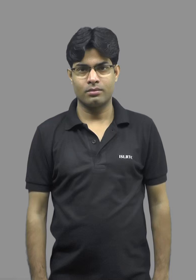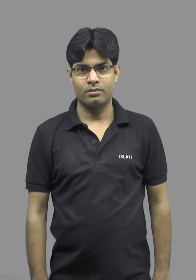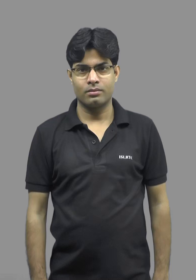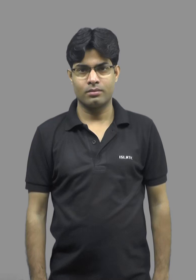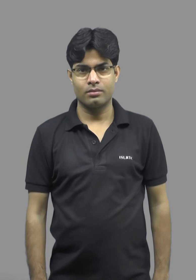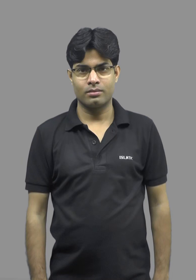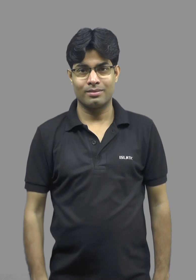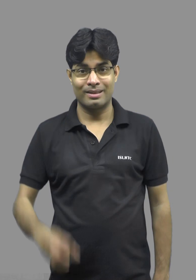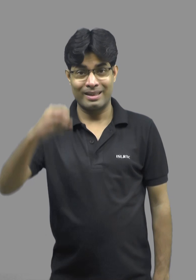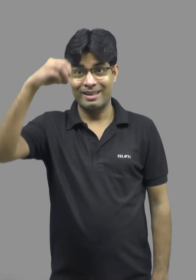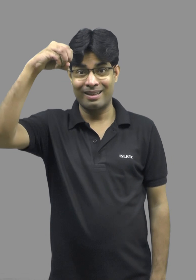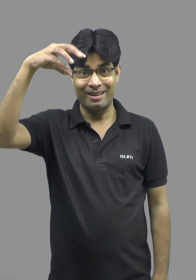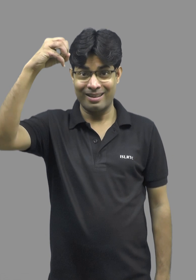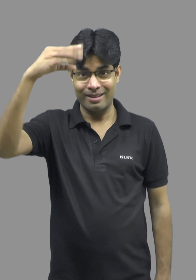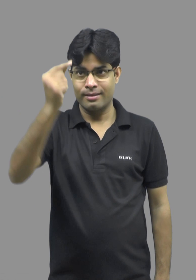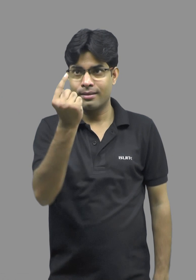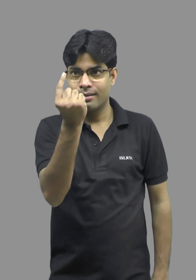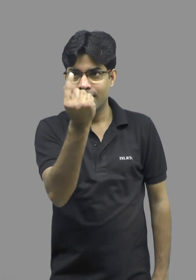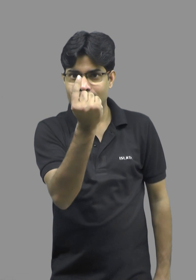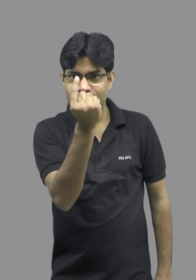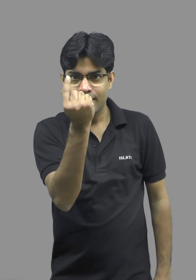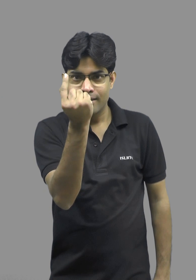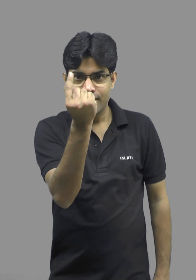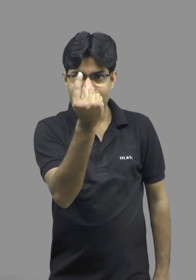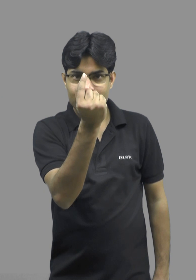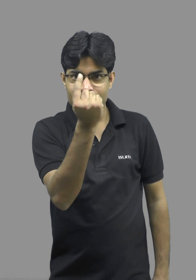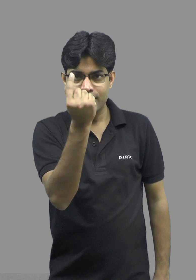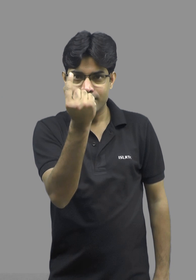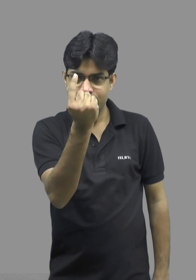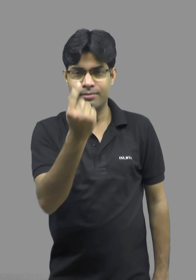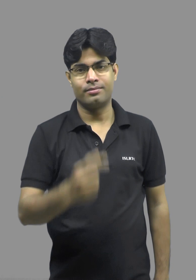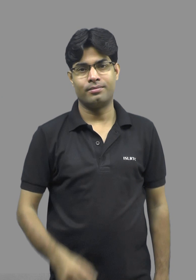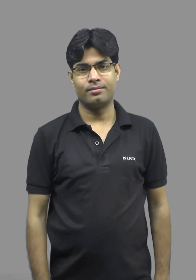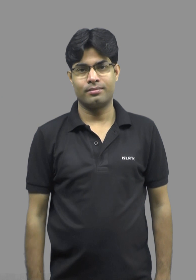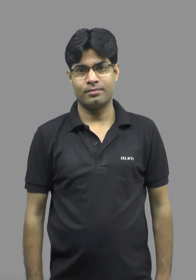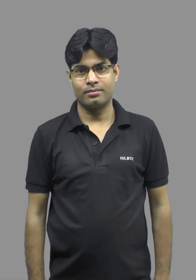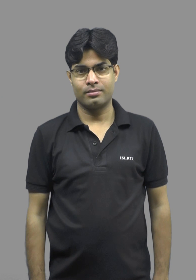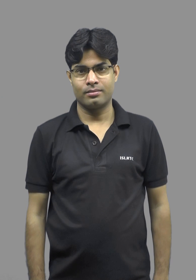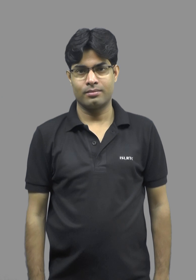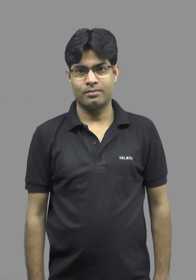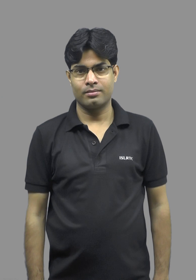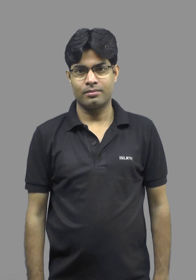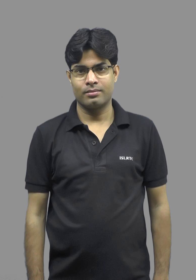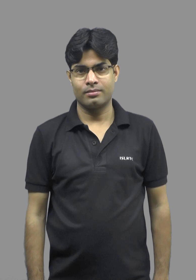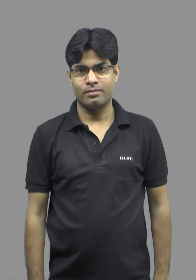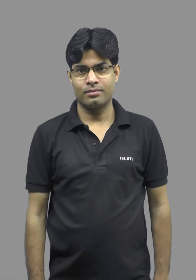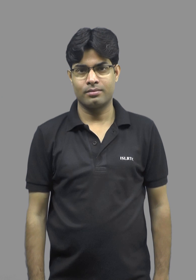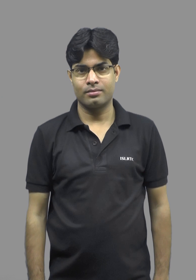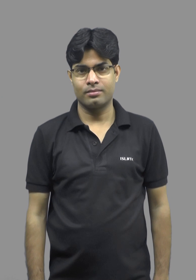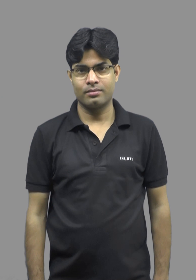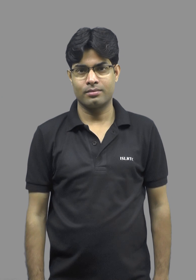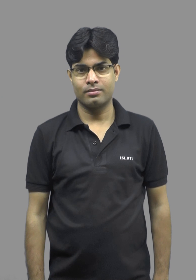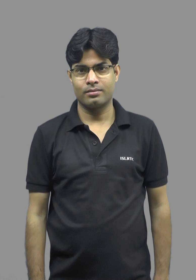Energy Meter